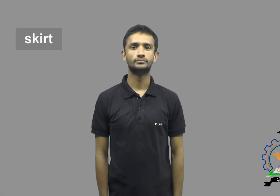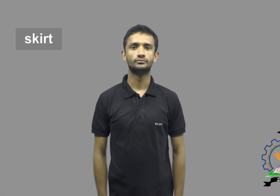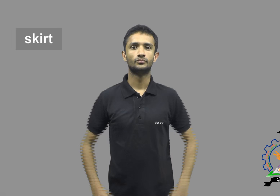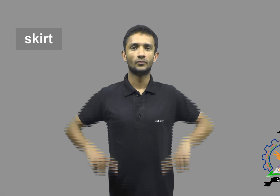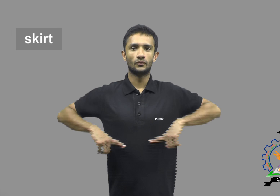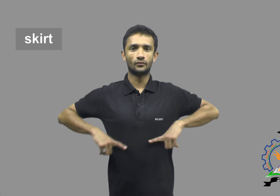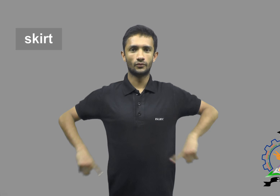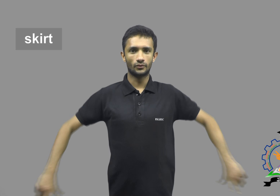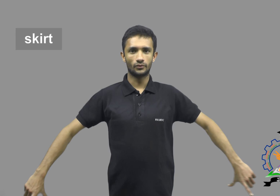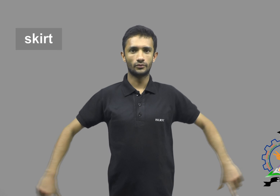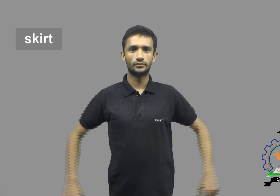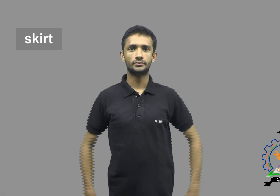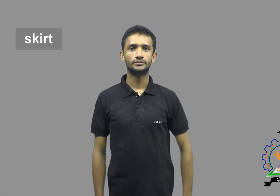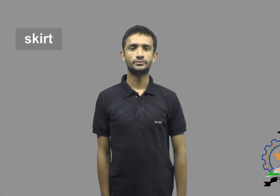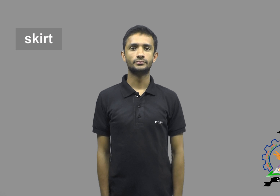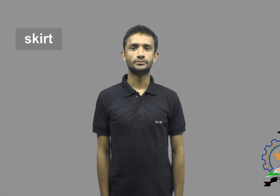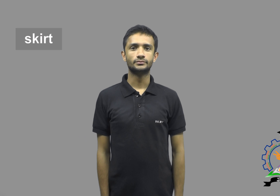Skirt